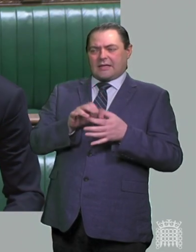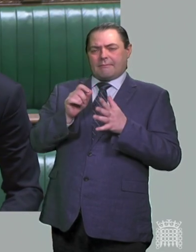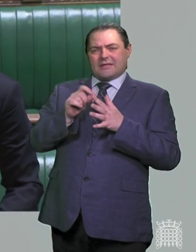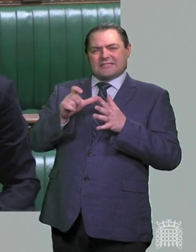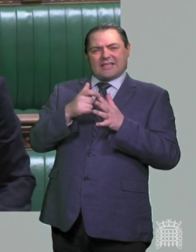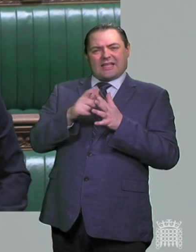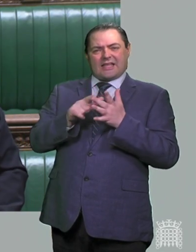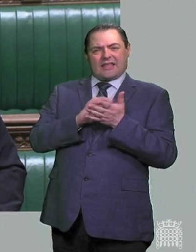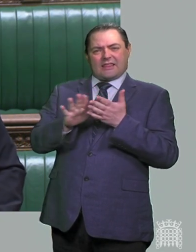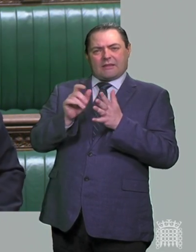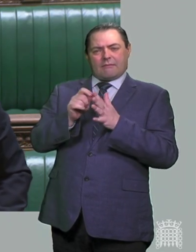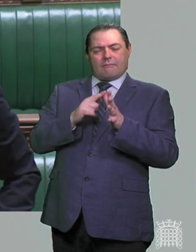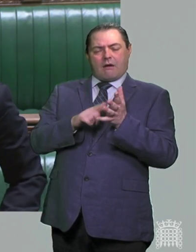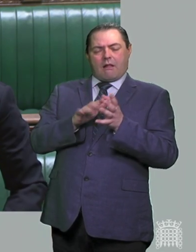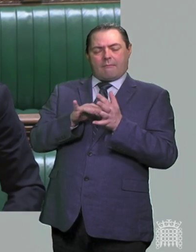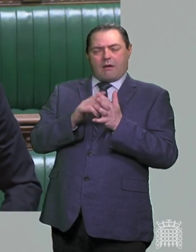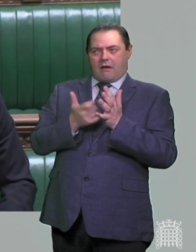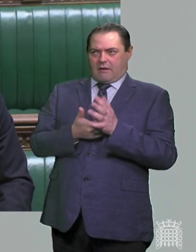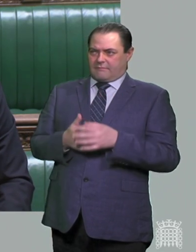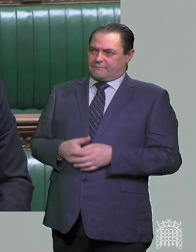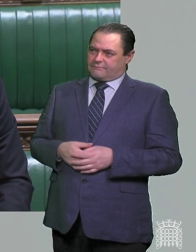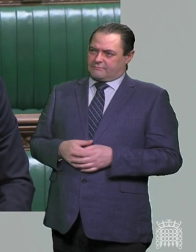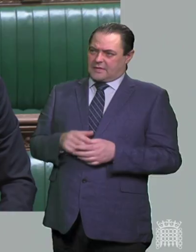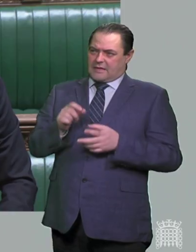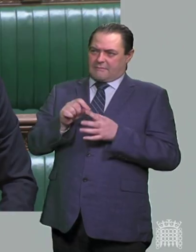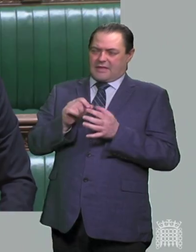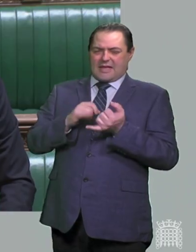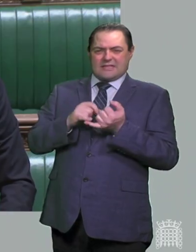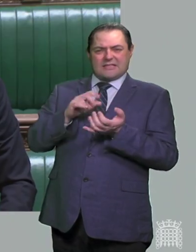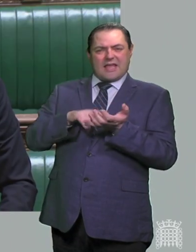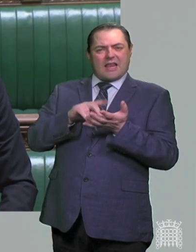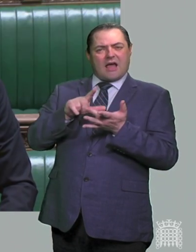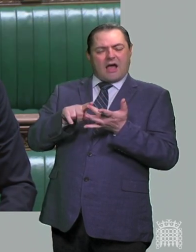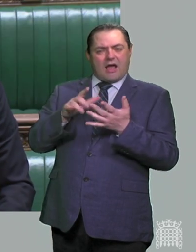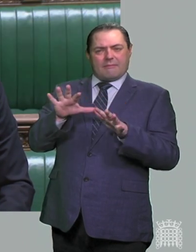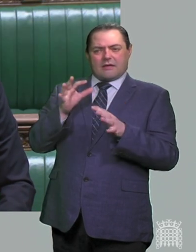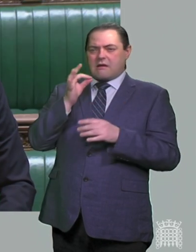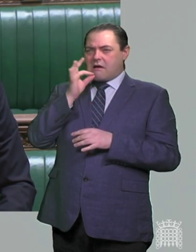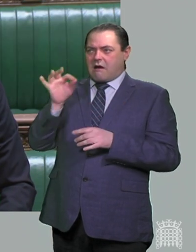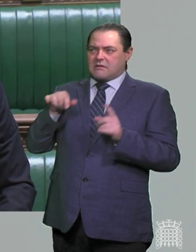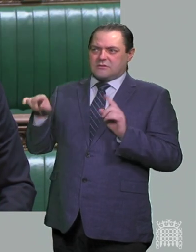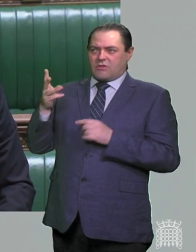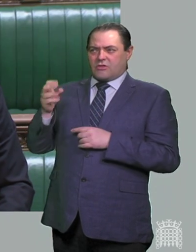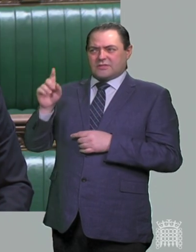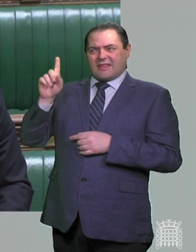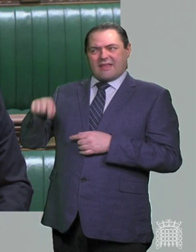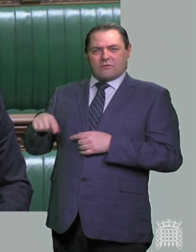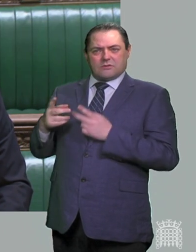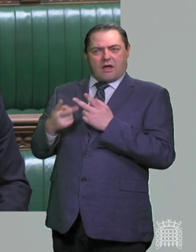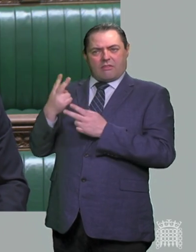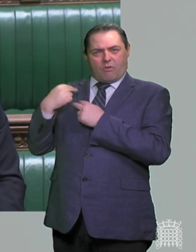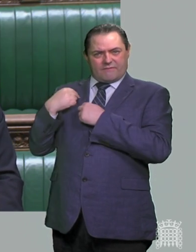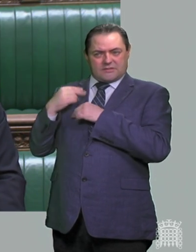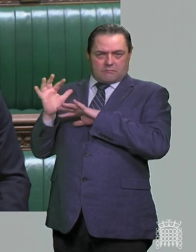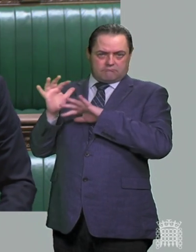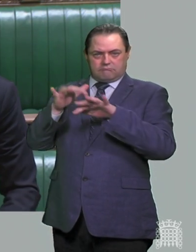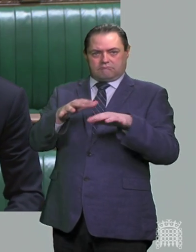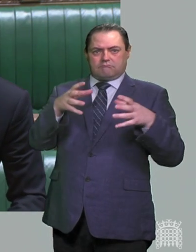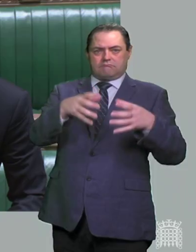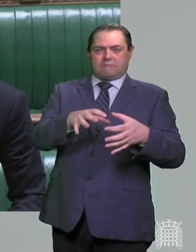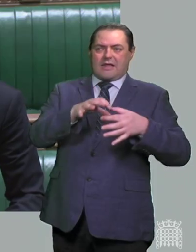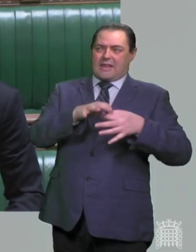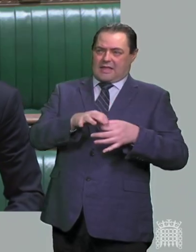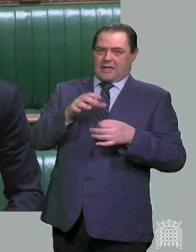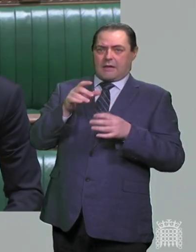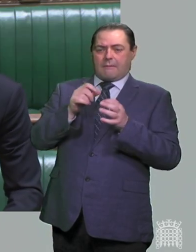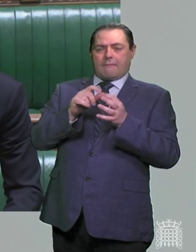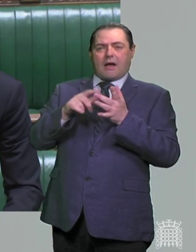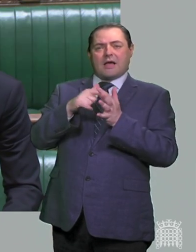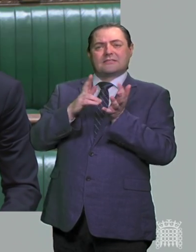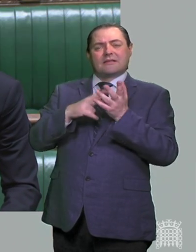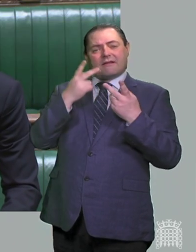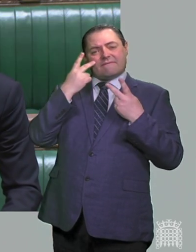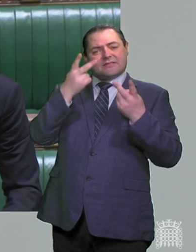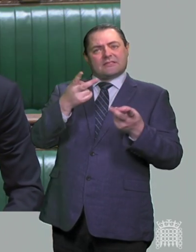It has been reported that the Police Service of Northern Ireland has requested 330 officers from other UK forces for support during the forthcoming presidential visit by President Biden next month.